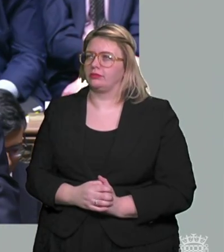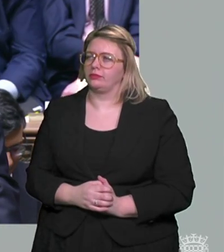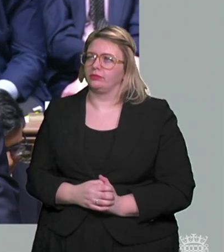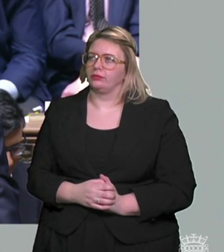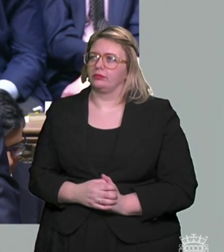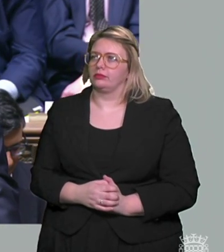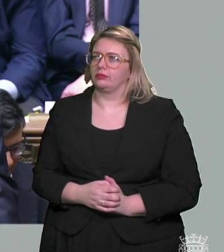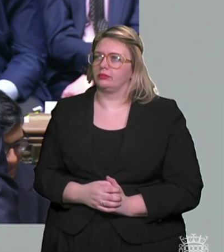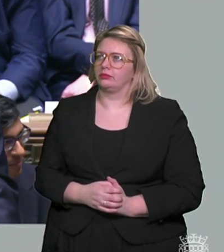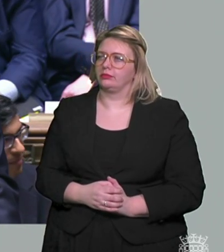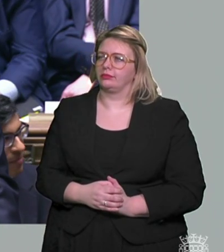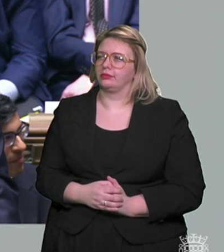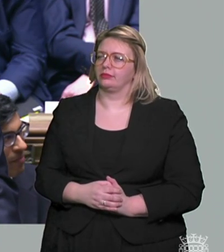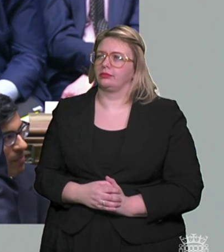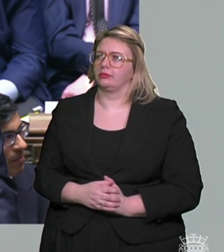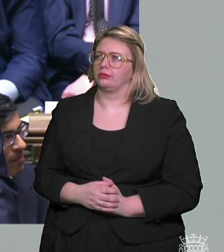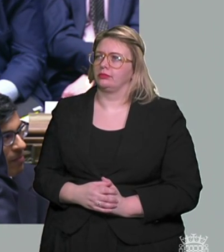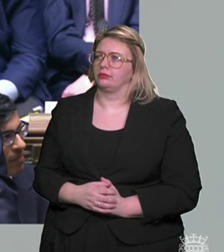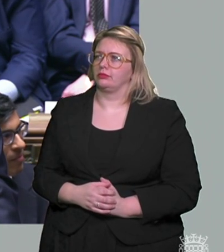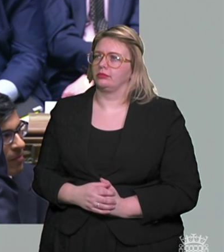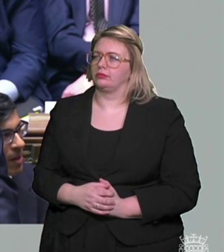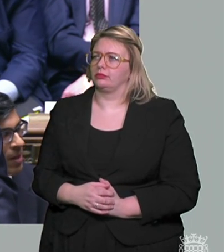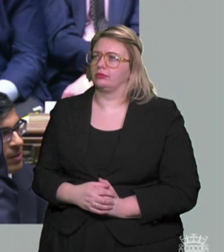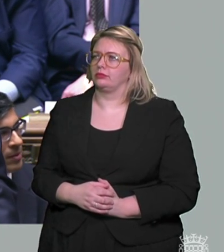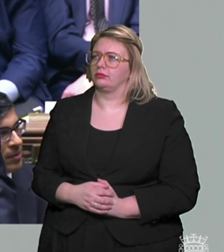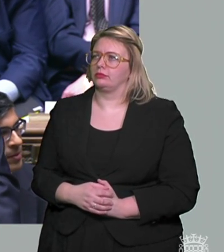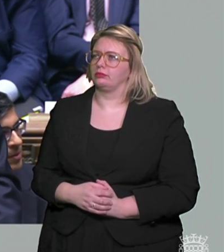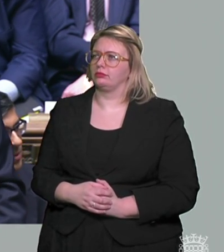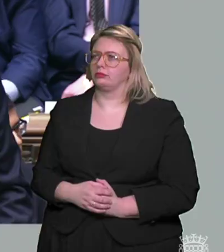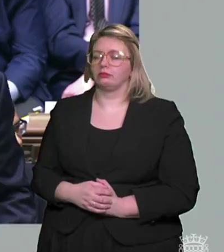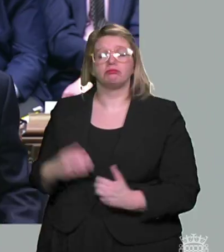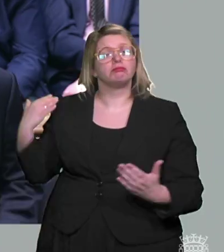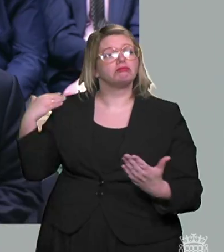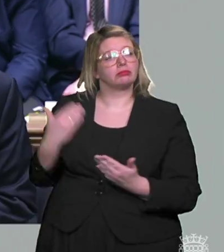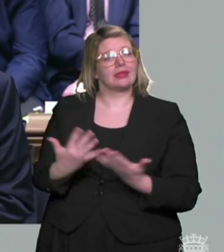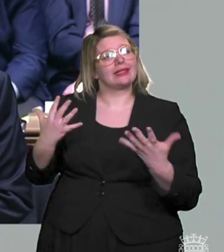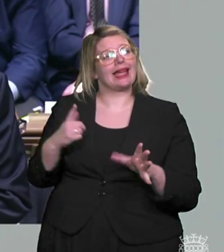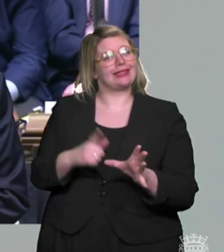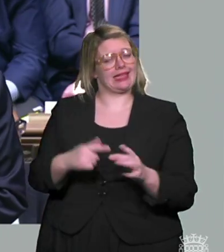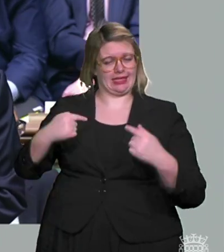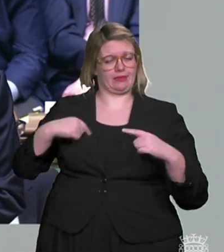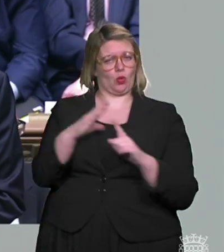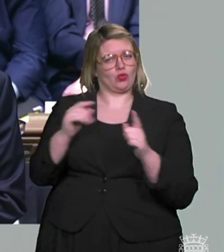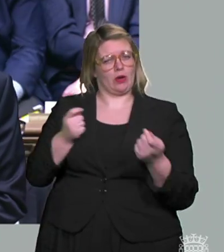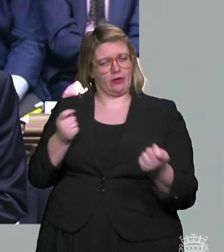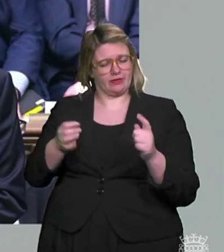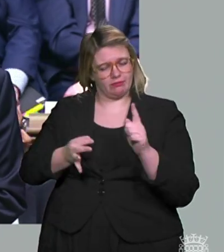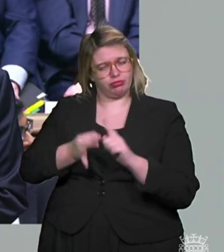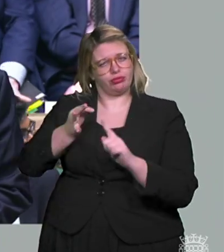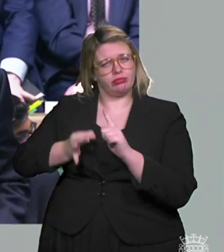Over more than a decade, this Conservative Government have driven improvement in our education system.